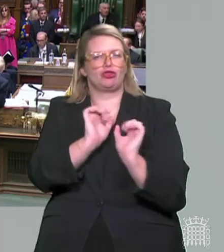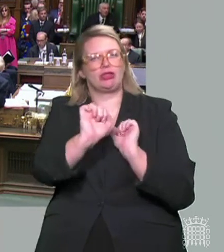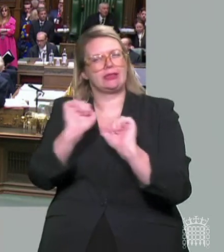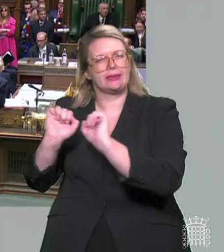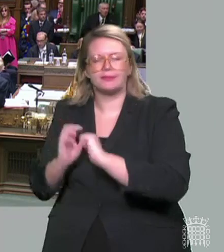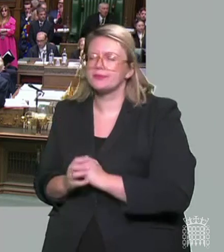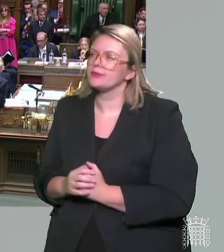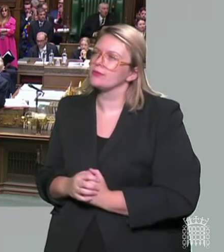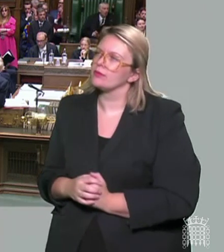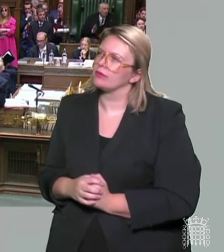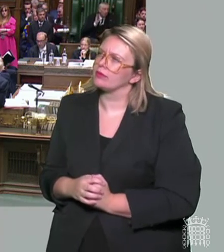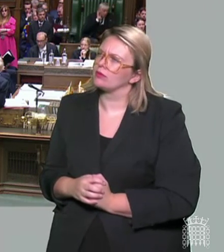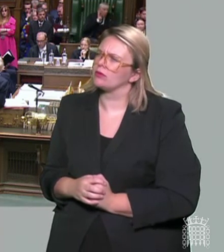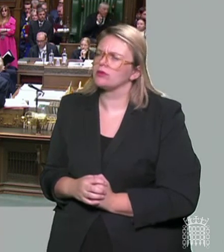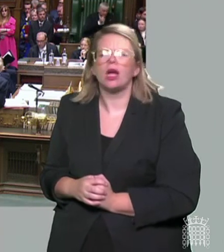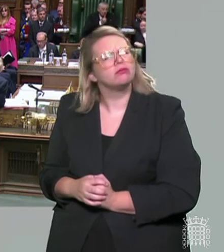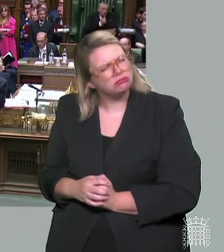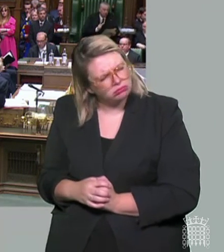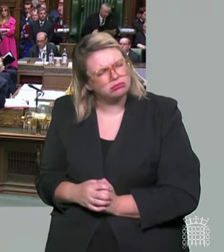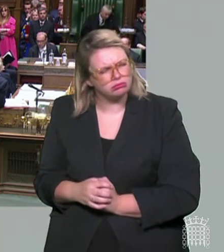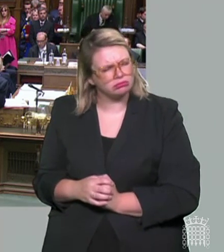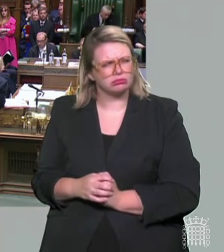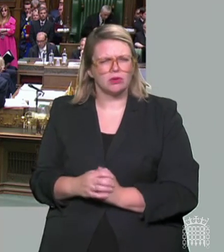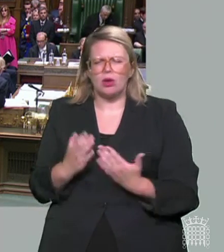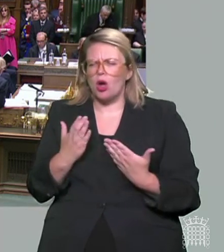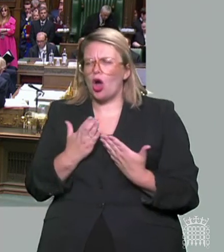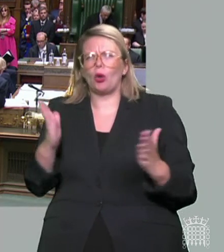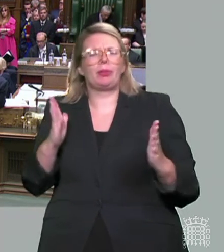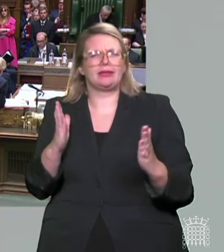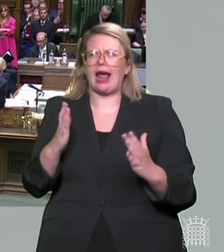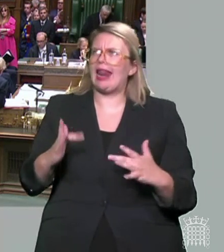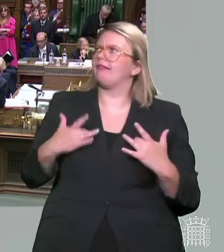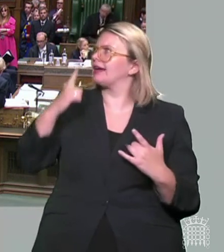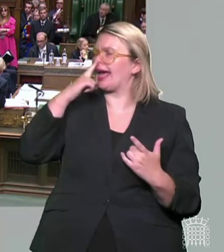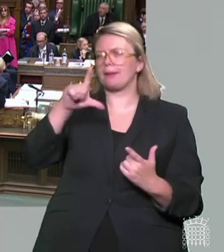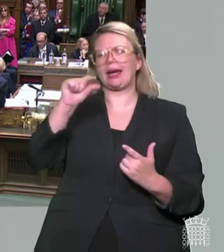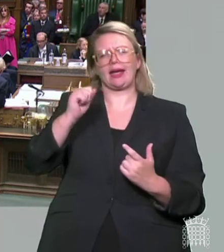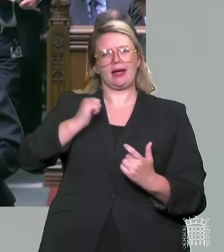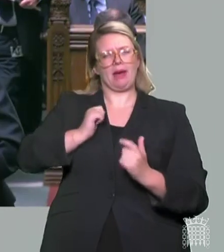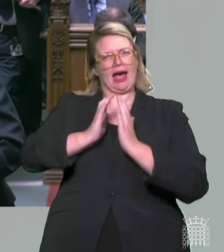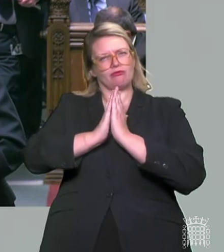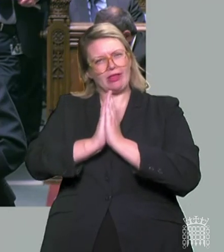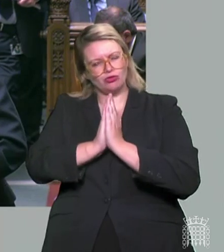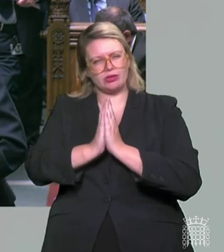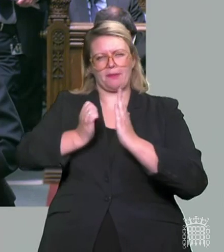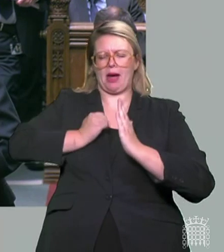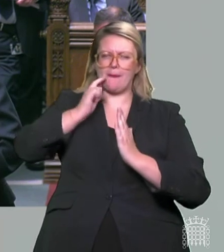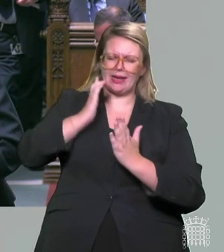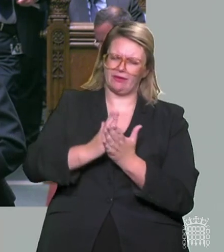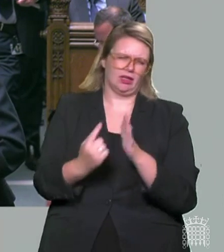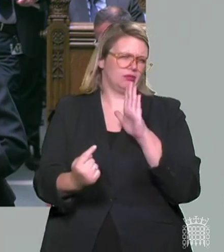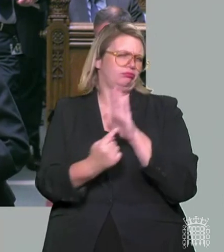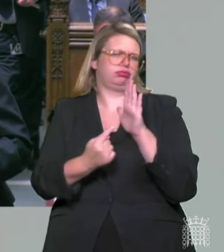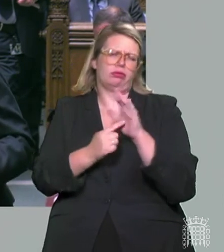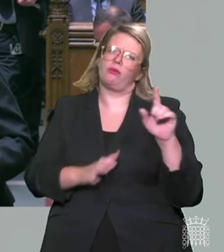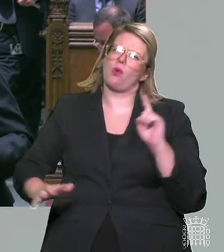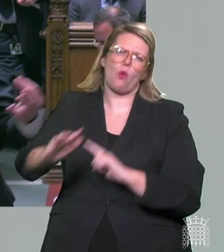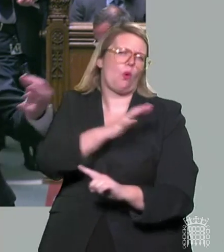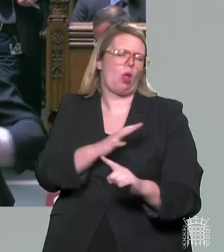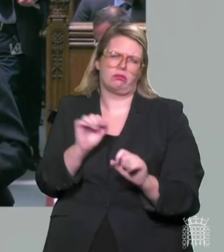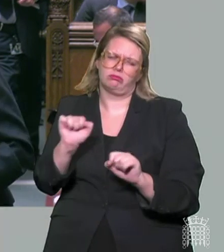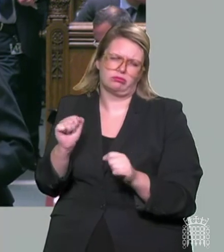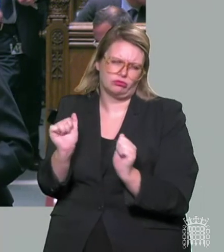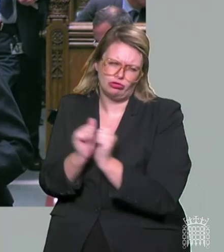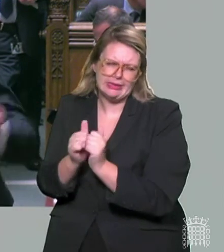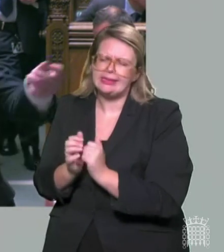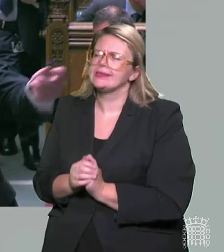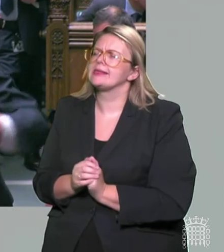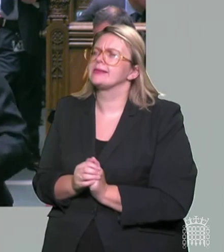Freedom of religion or belief is integral to people’s identity, their sense of themselves and their personal security.